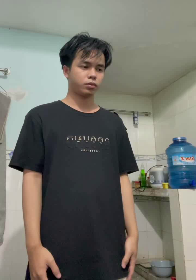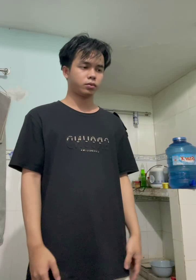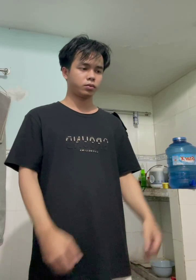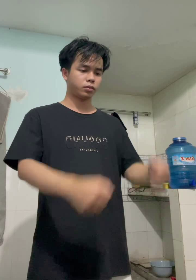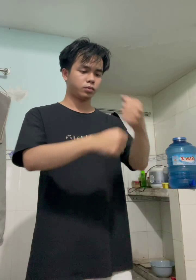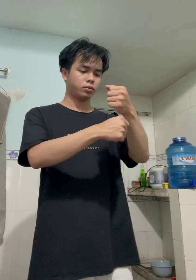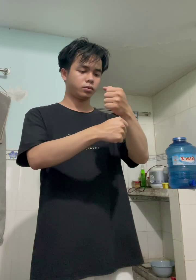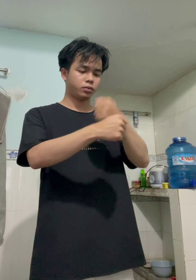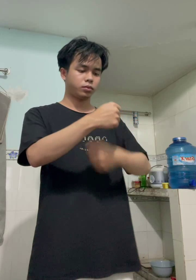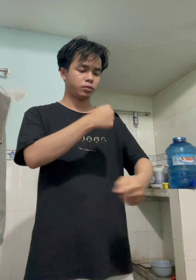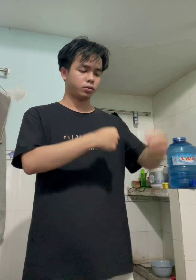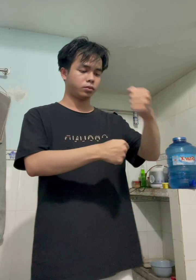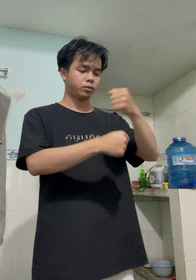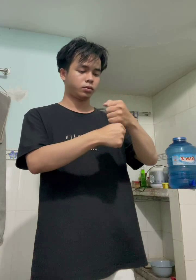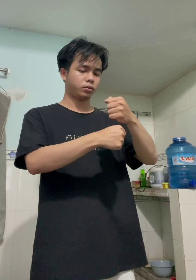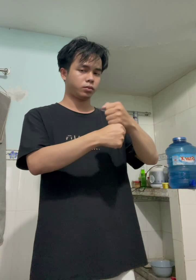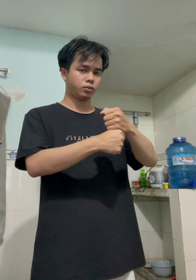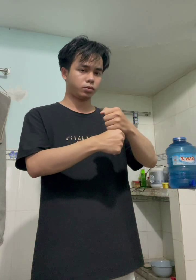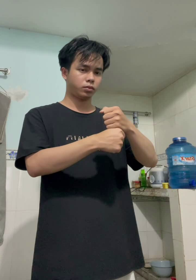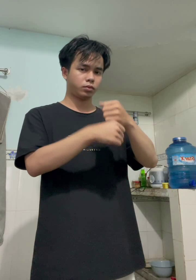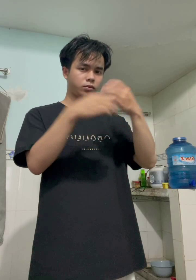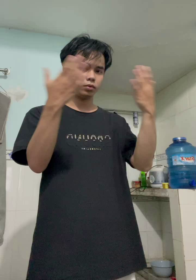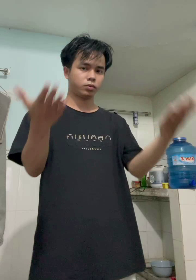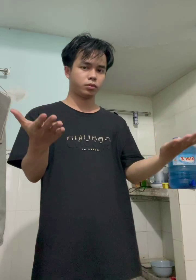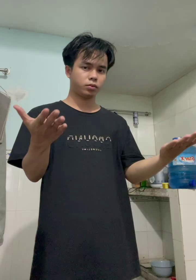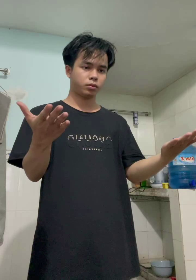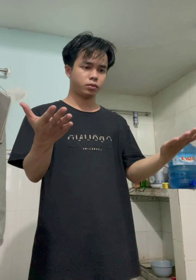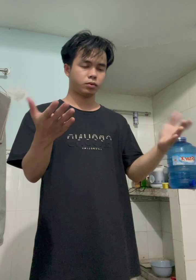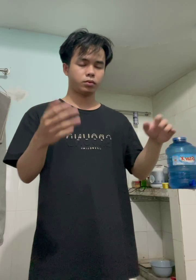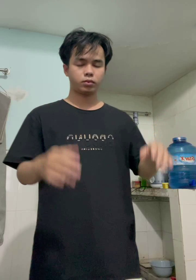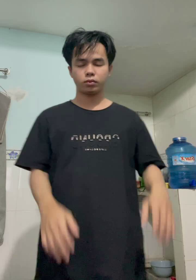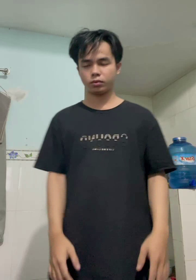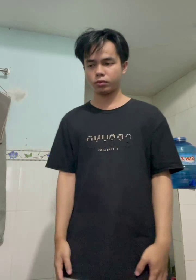nam nay